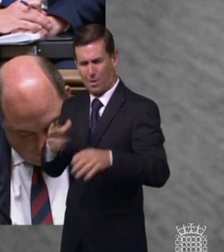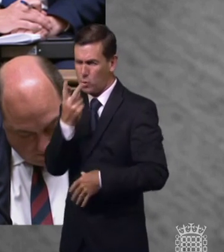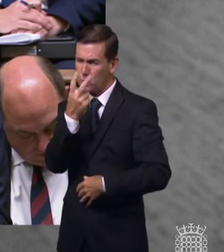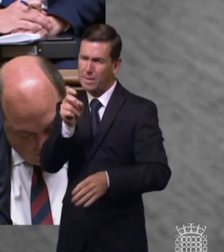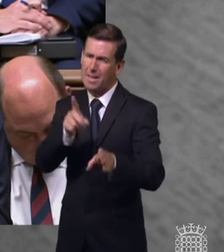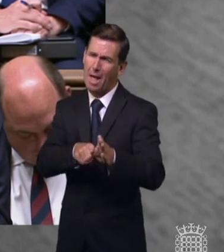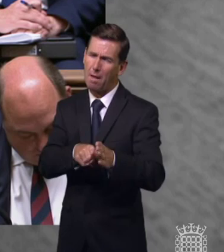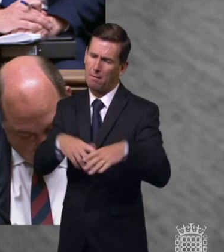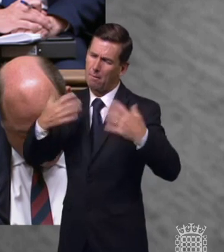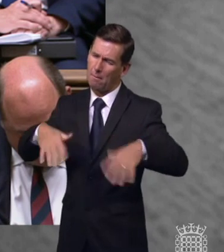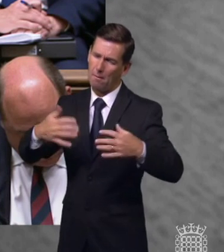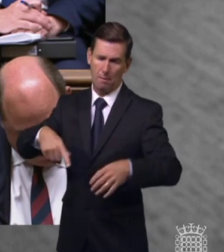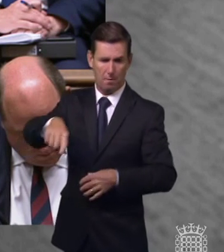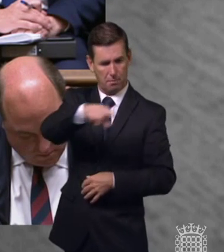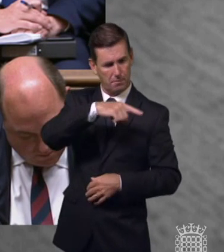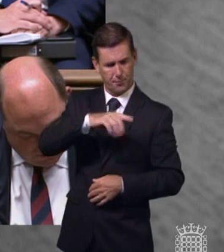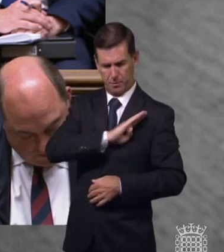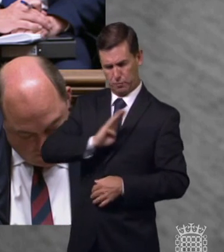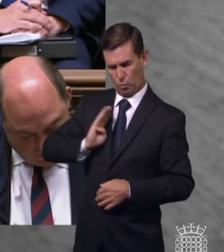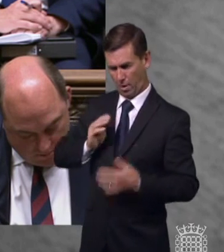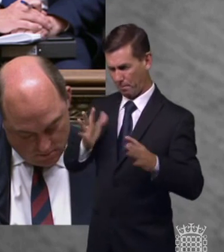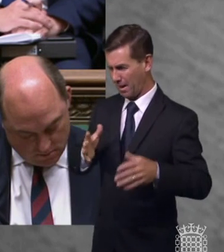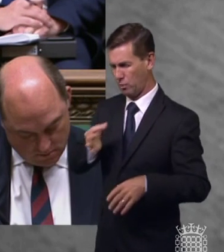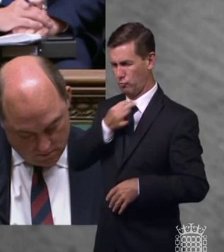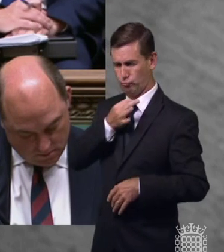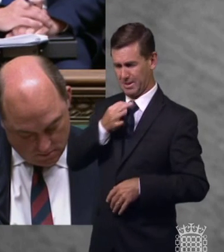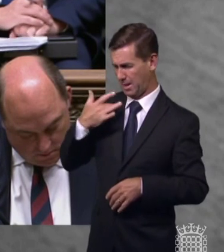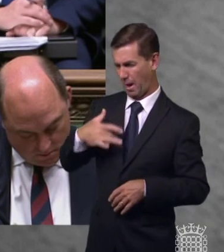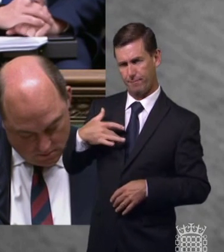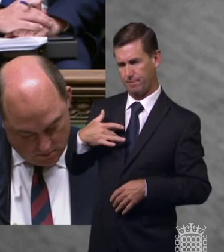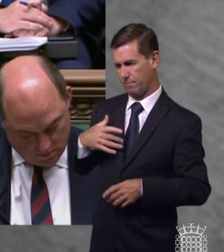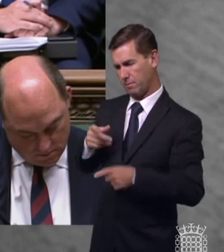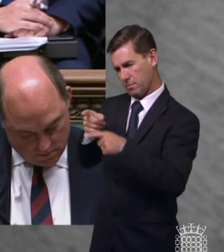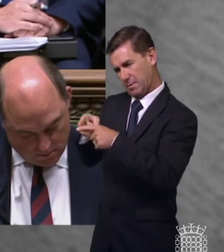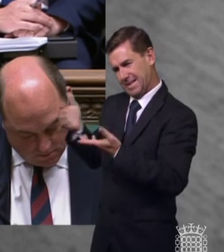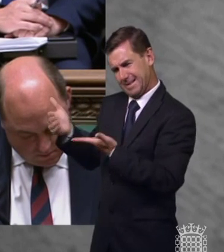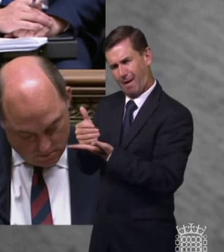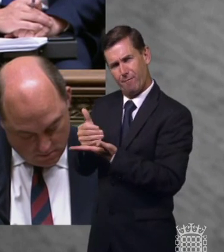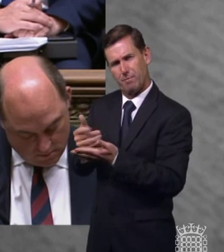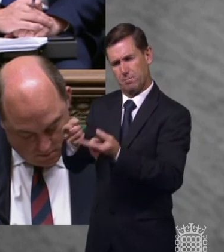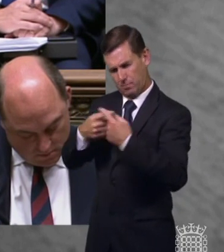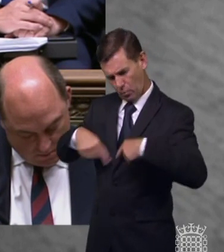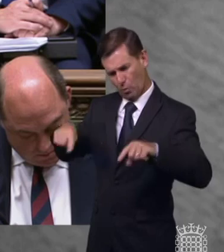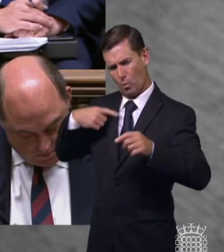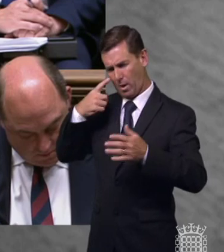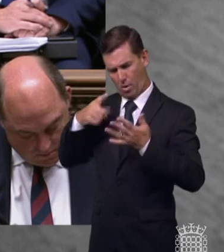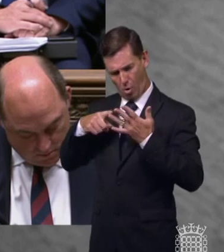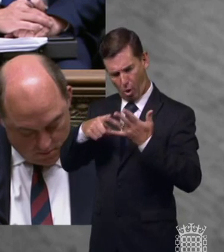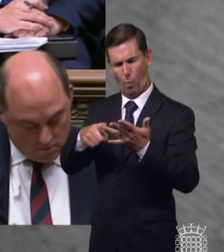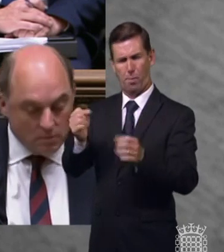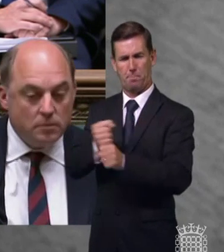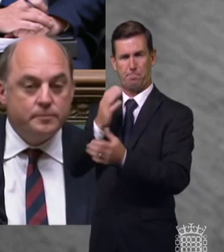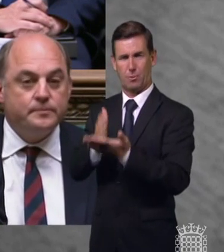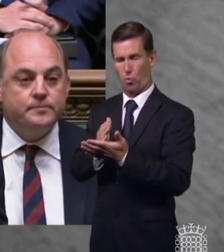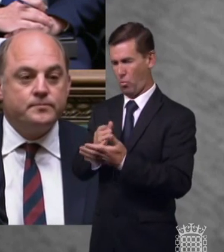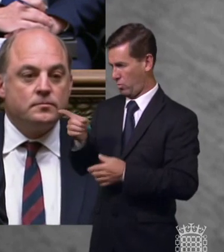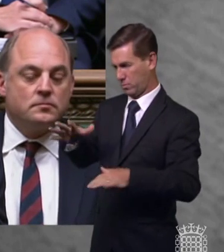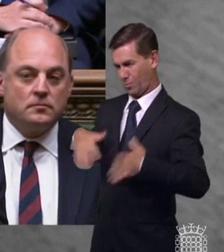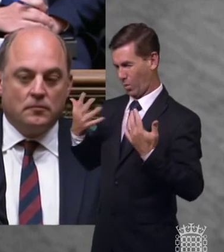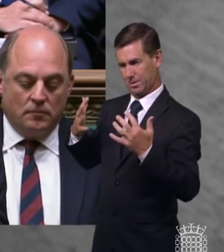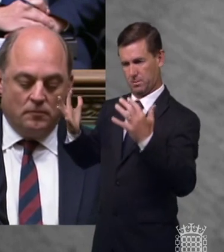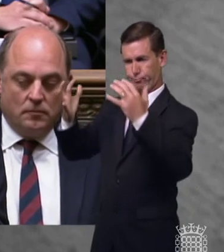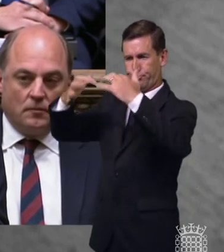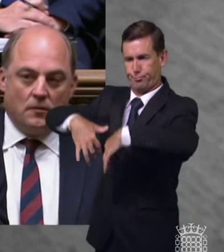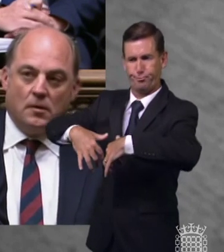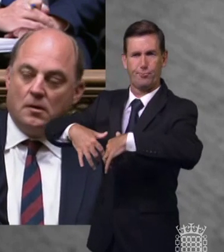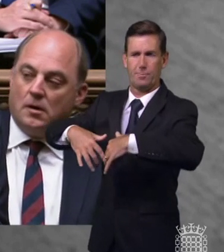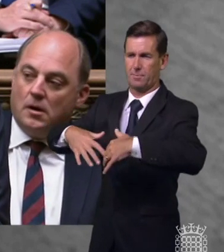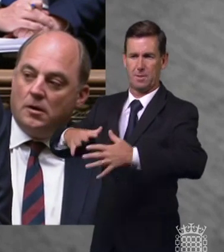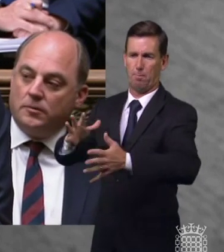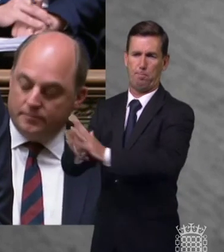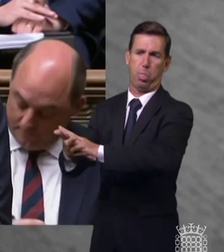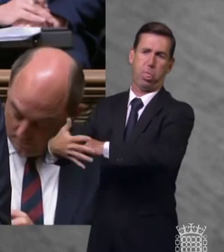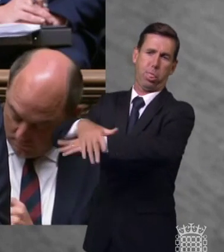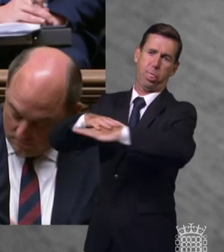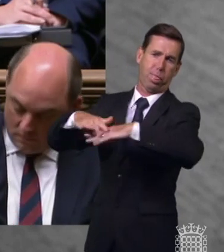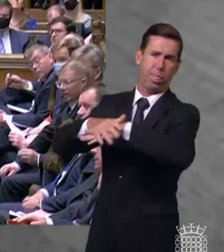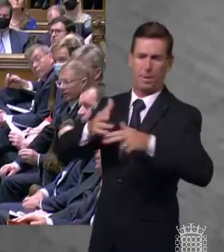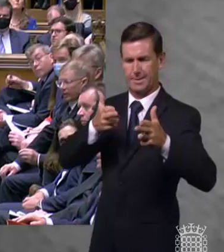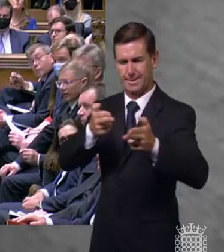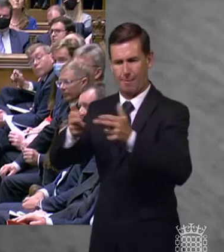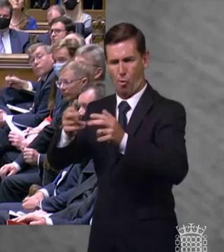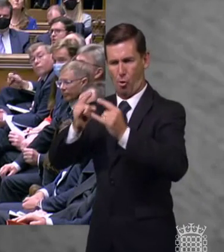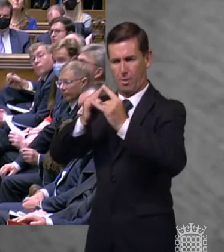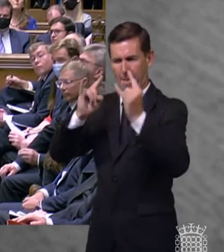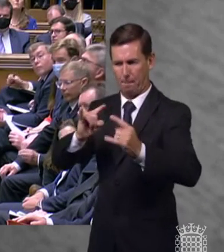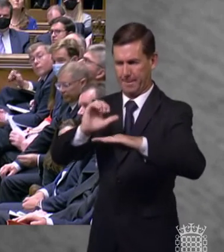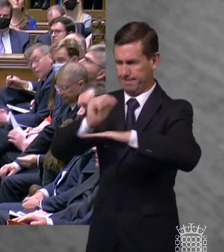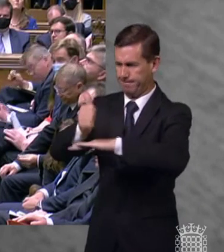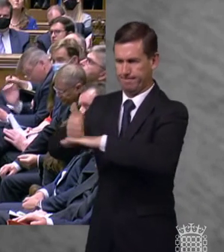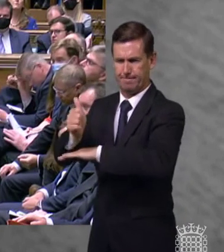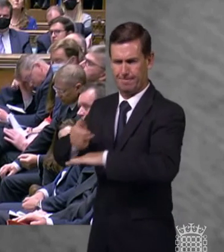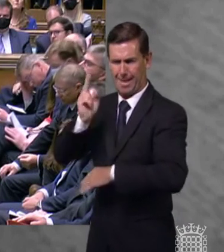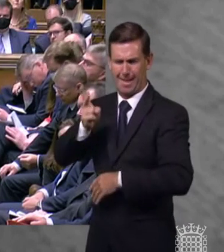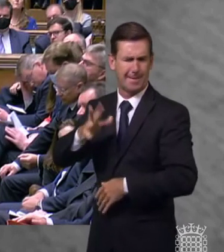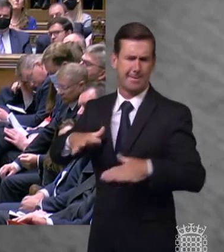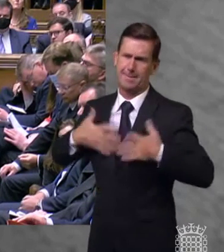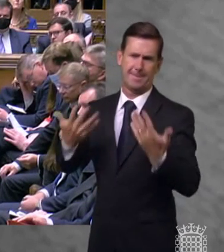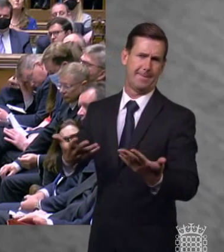They gave their all for our safety, and we owe it to them to give our all to prevent Afghanistan from once again becoming a breeding ground for terrorism.